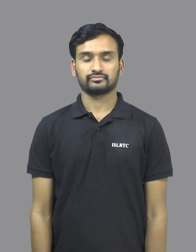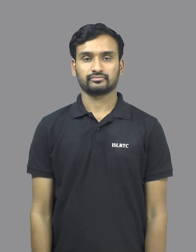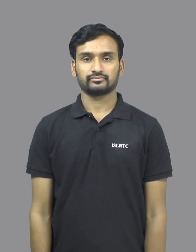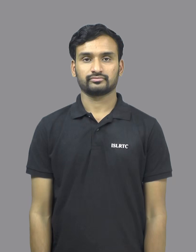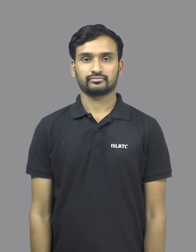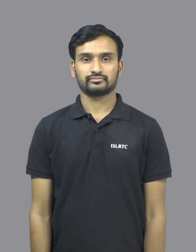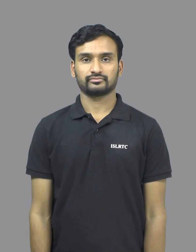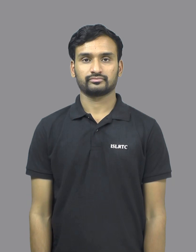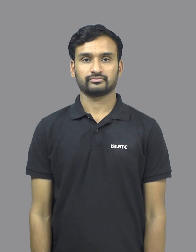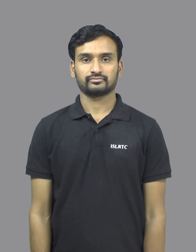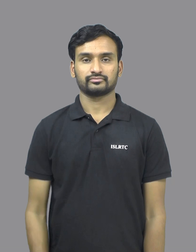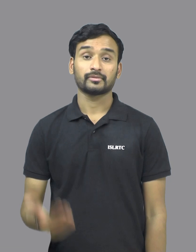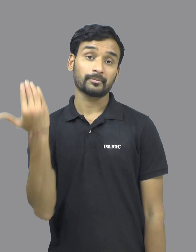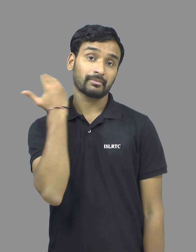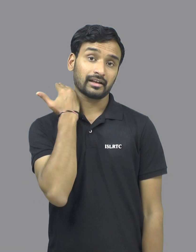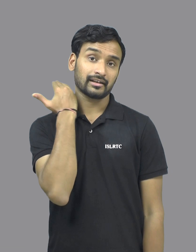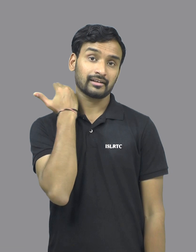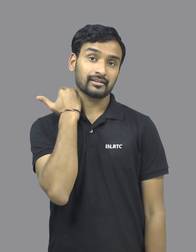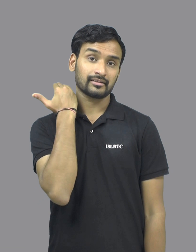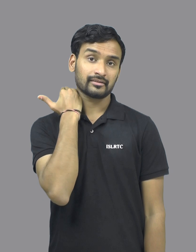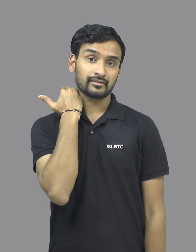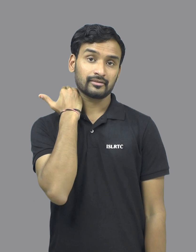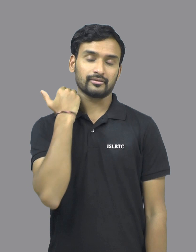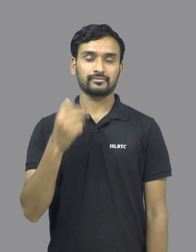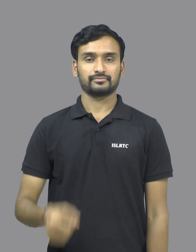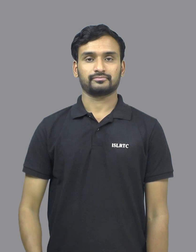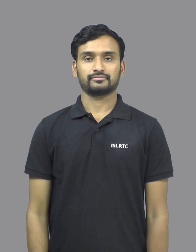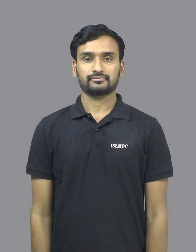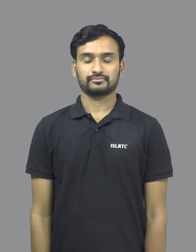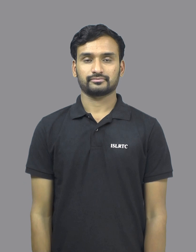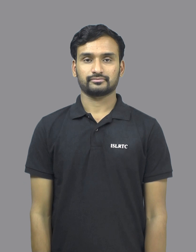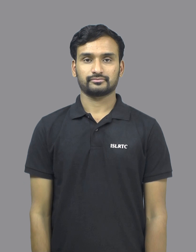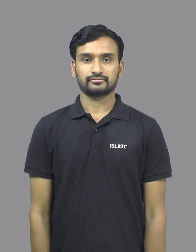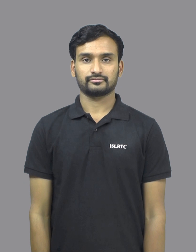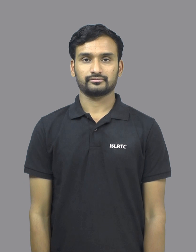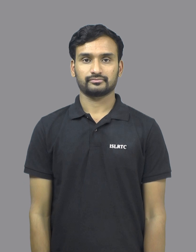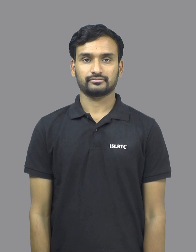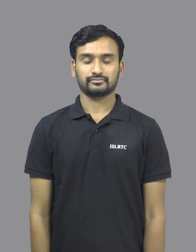Goat